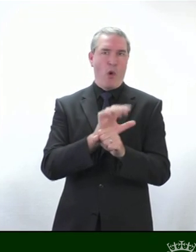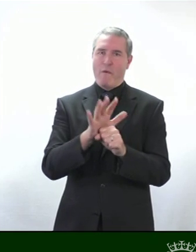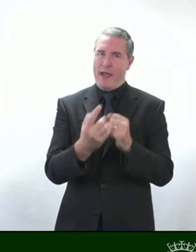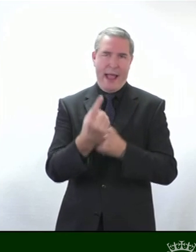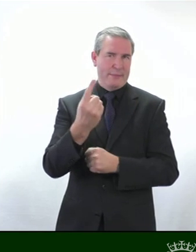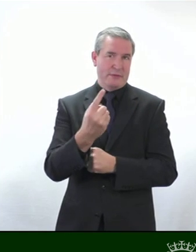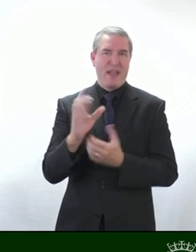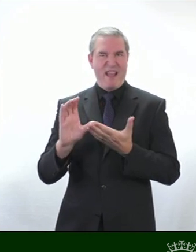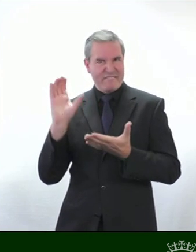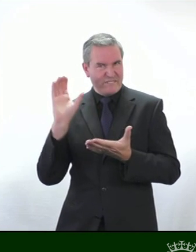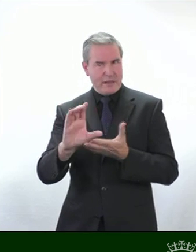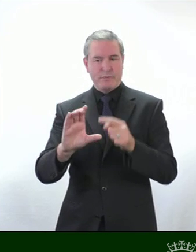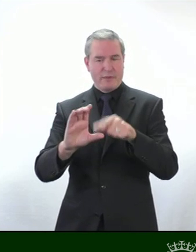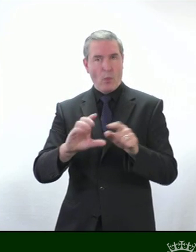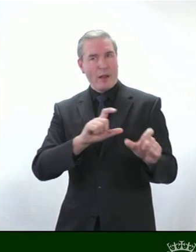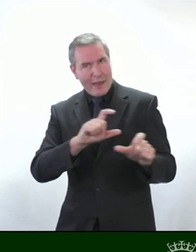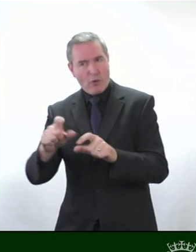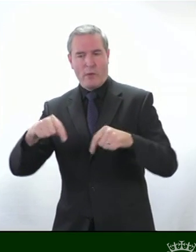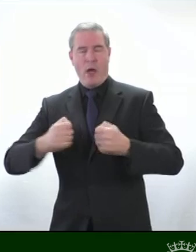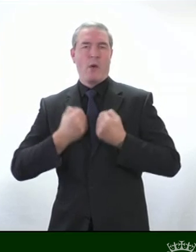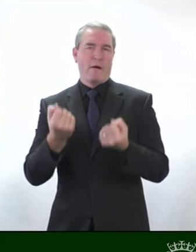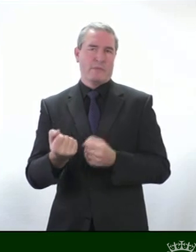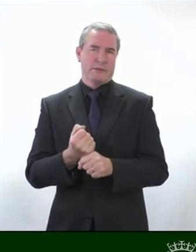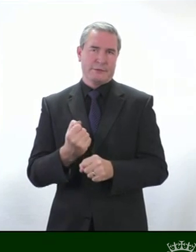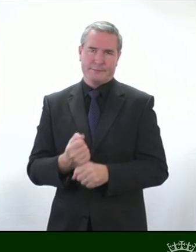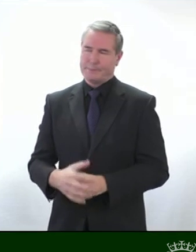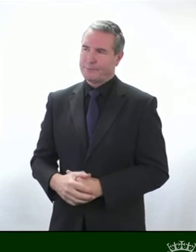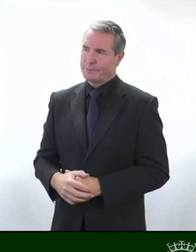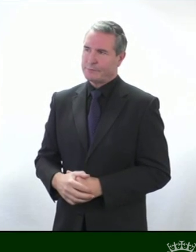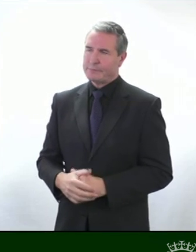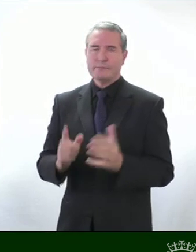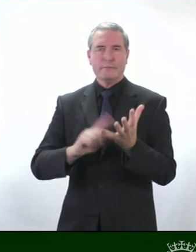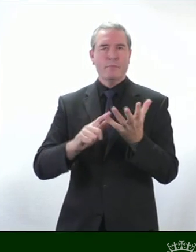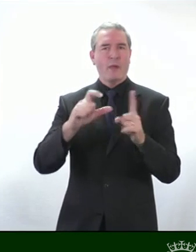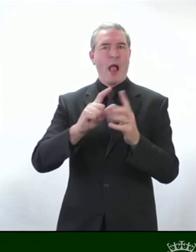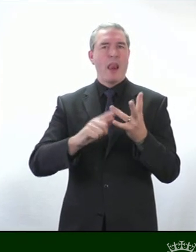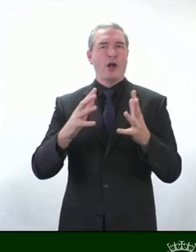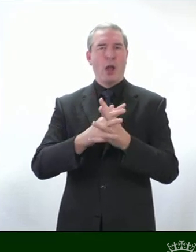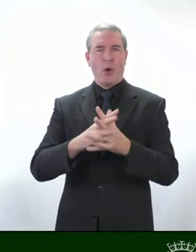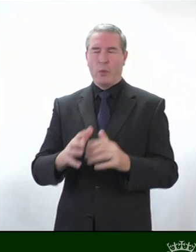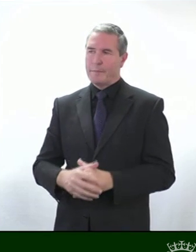This investment will continue under this Government.